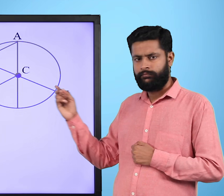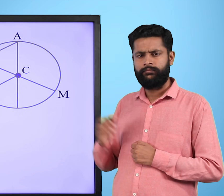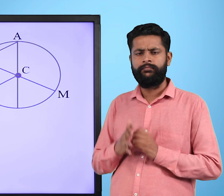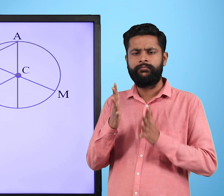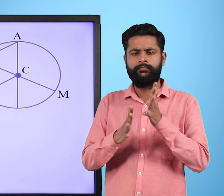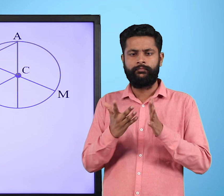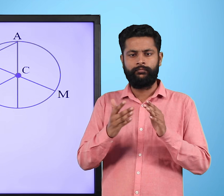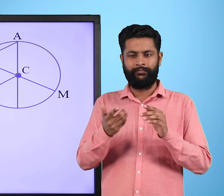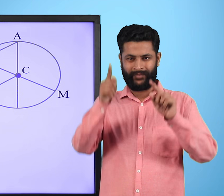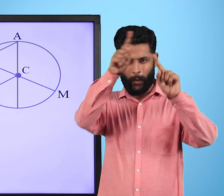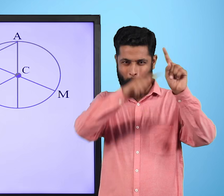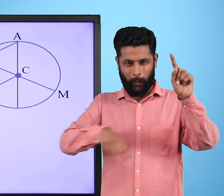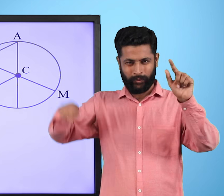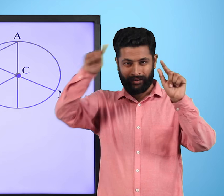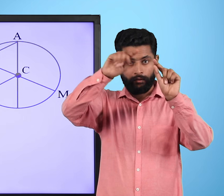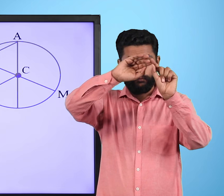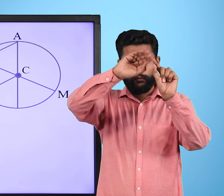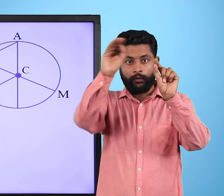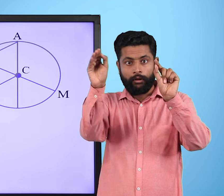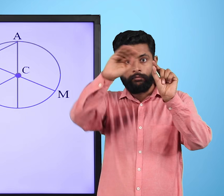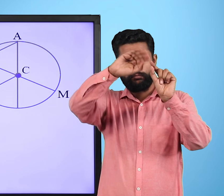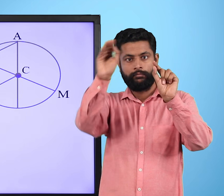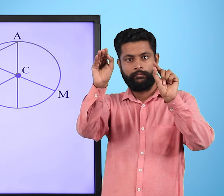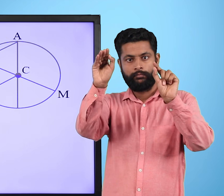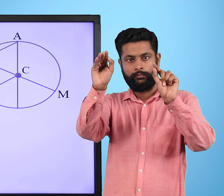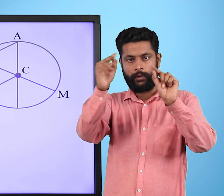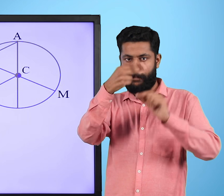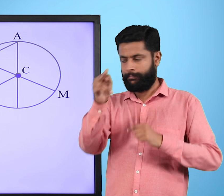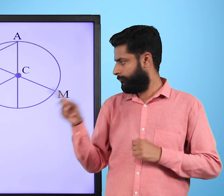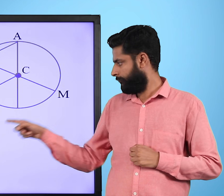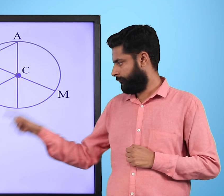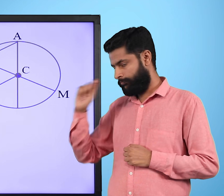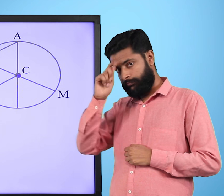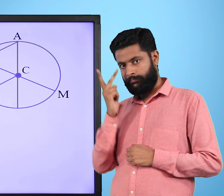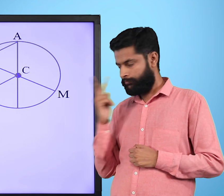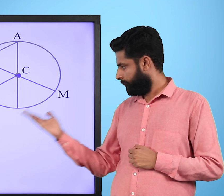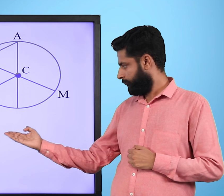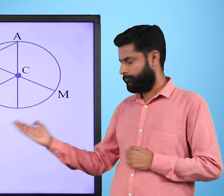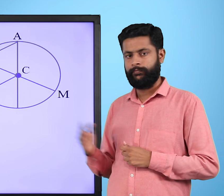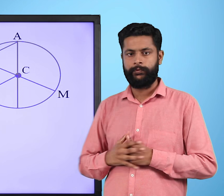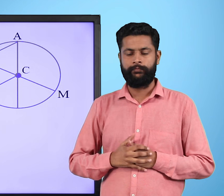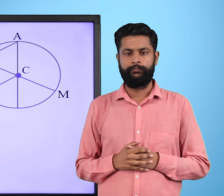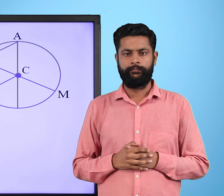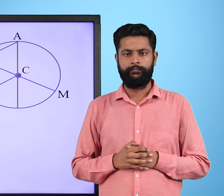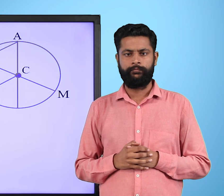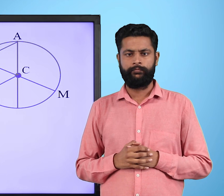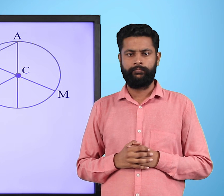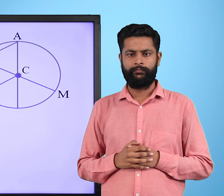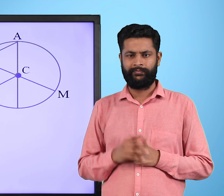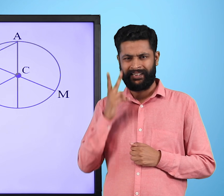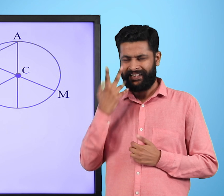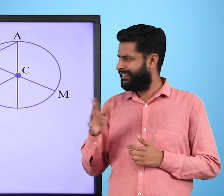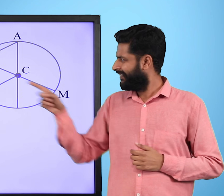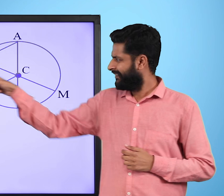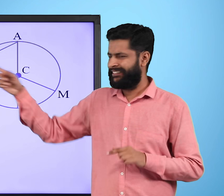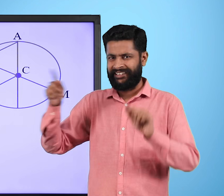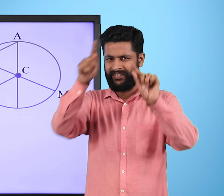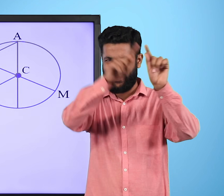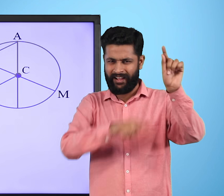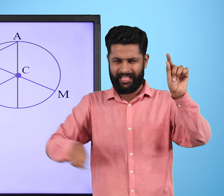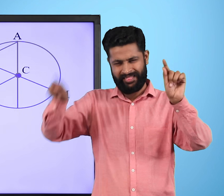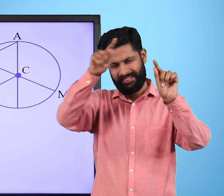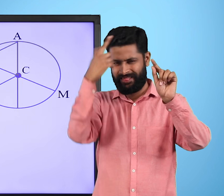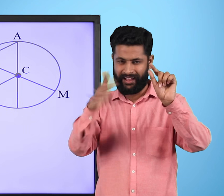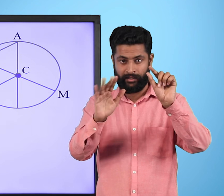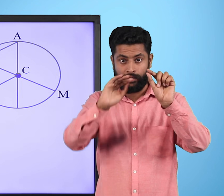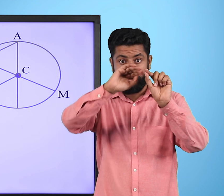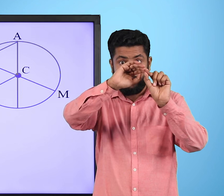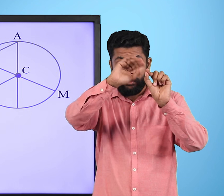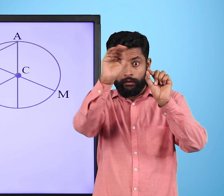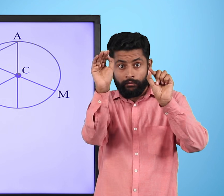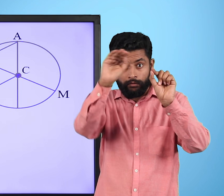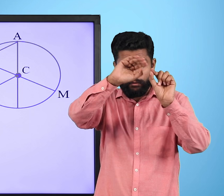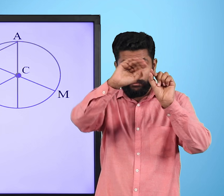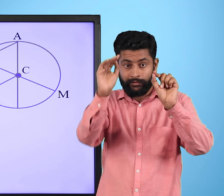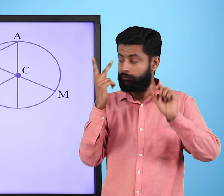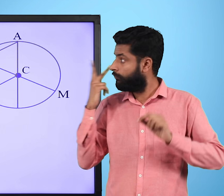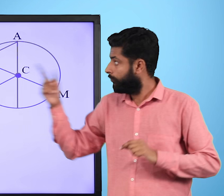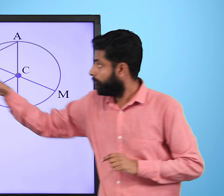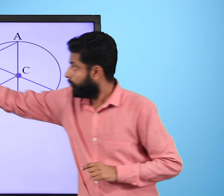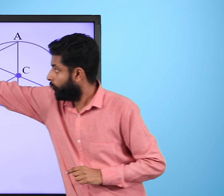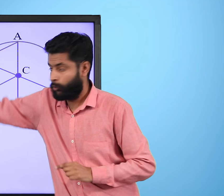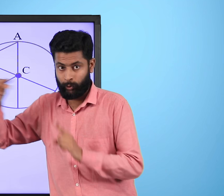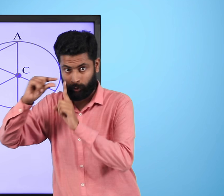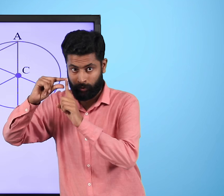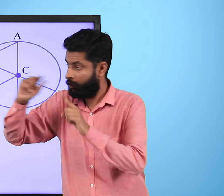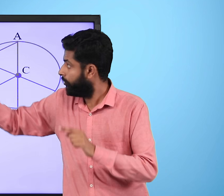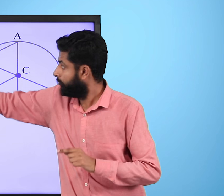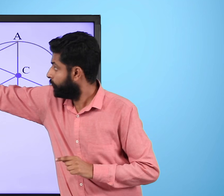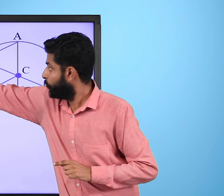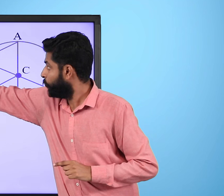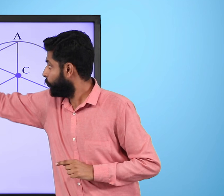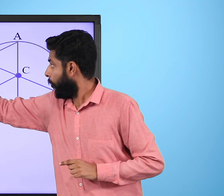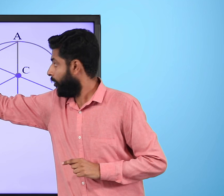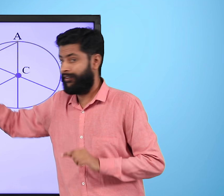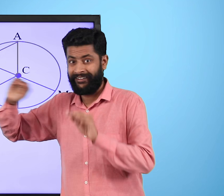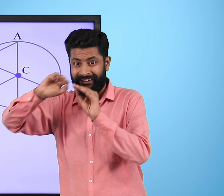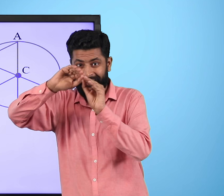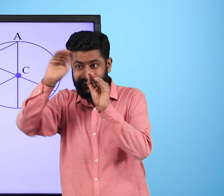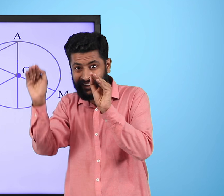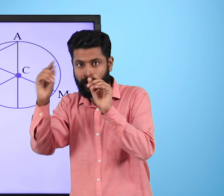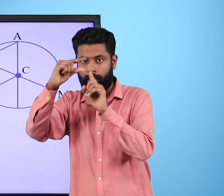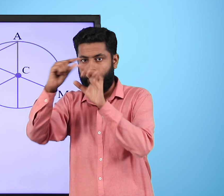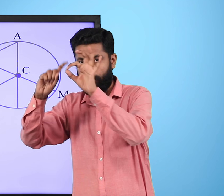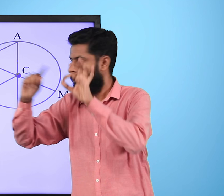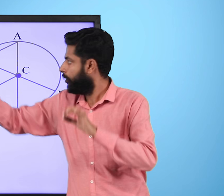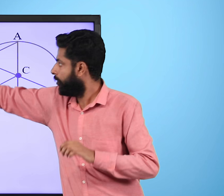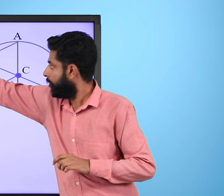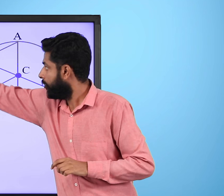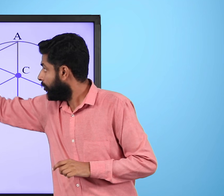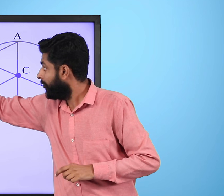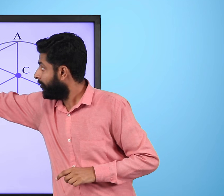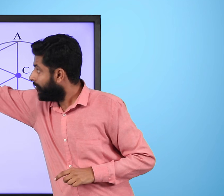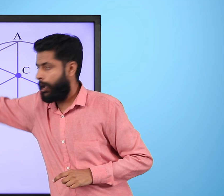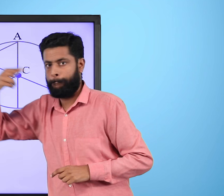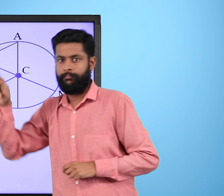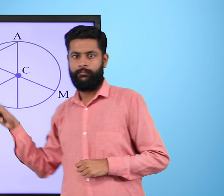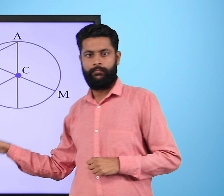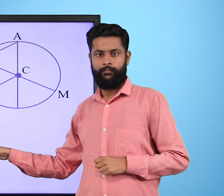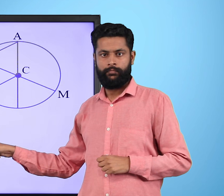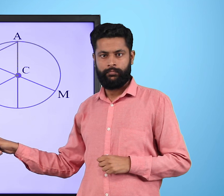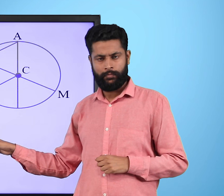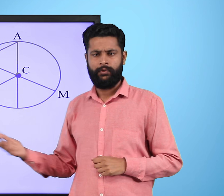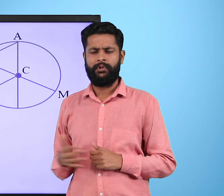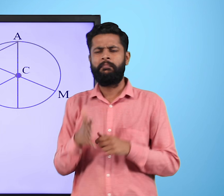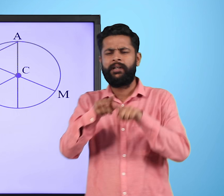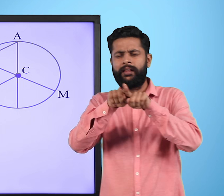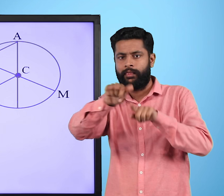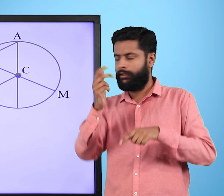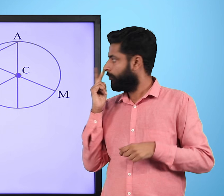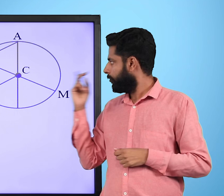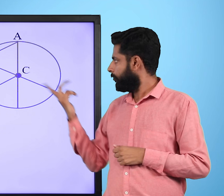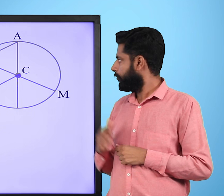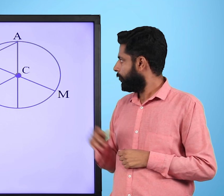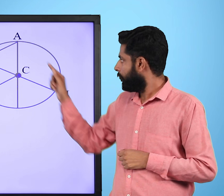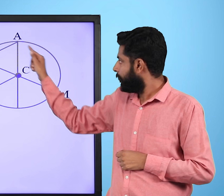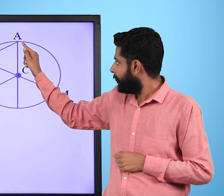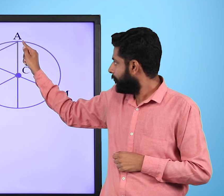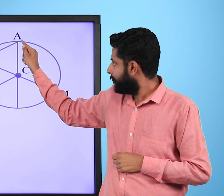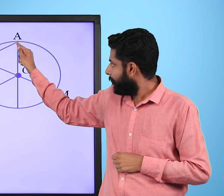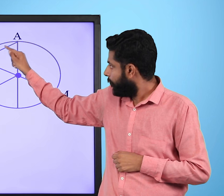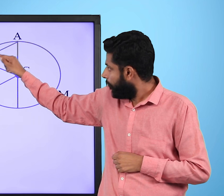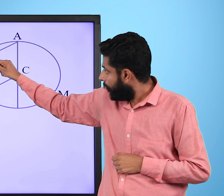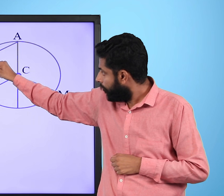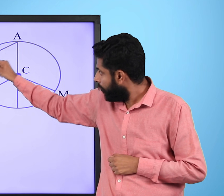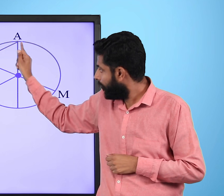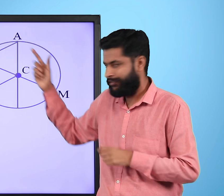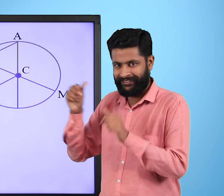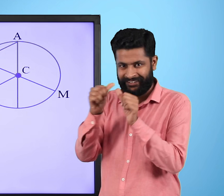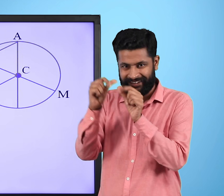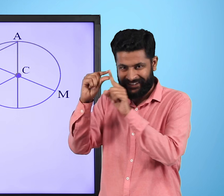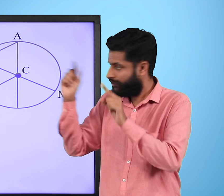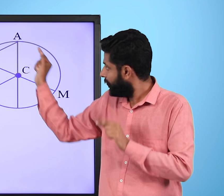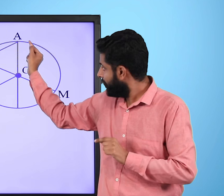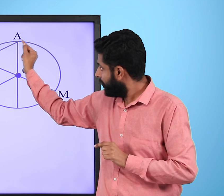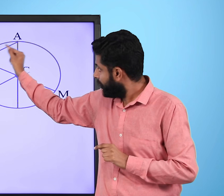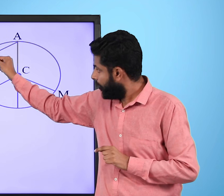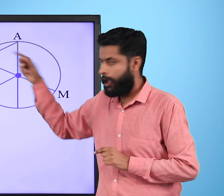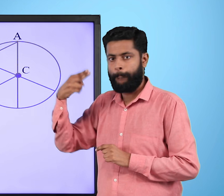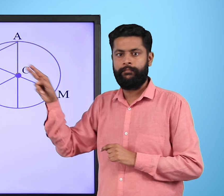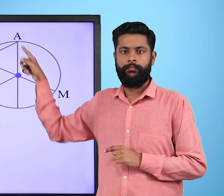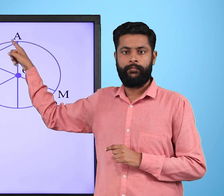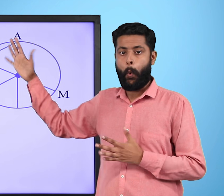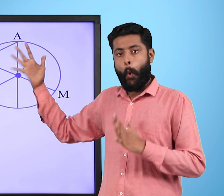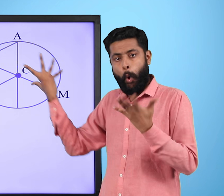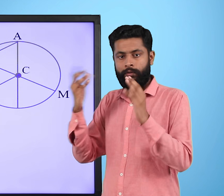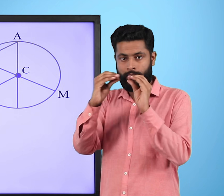An arc is a portion of circle. If P and Q are two points on a circle, you get the arc PQ. We write it as PQ. Similarly, other arcs on this circle could be AP, BM, etc.